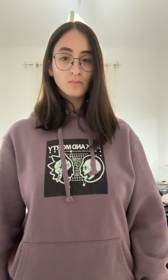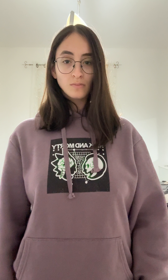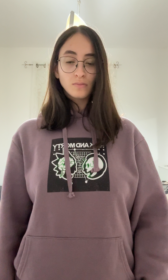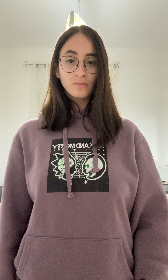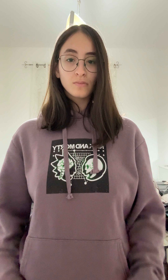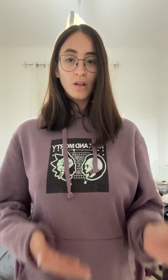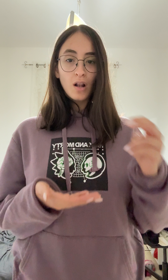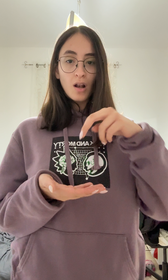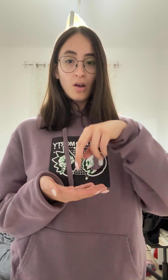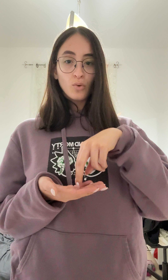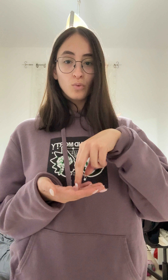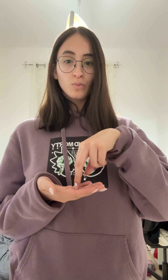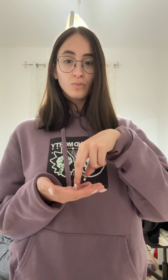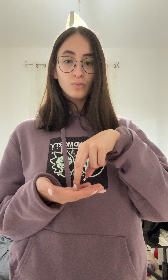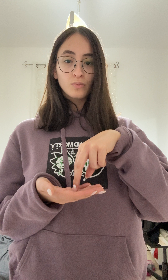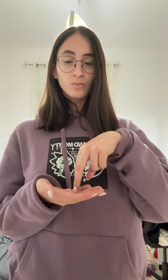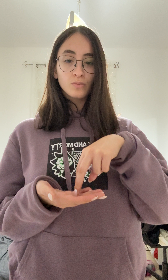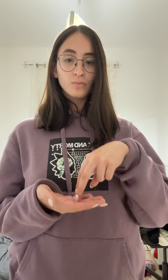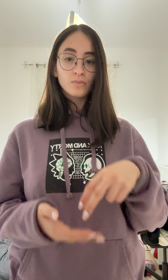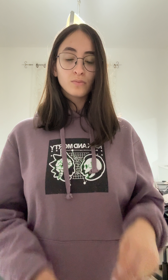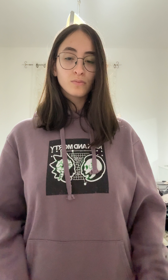לקום